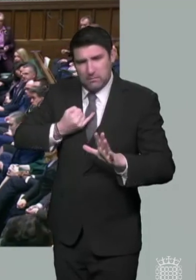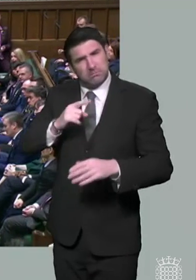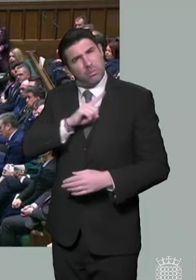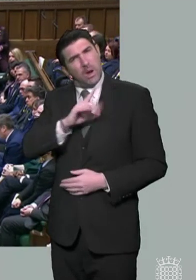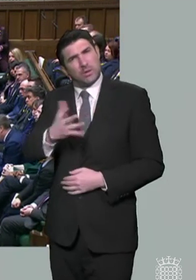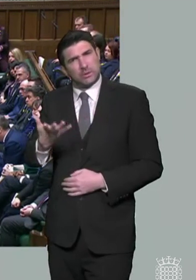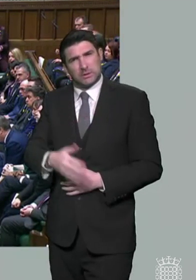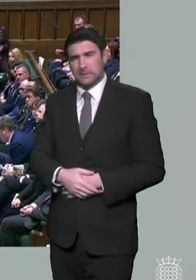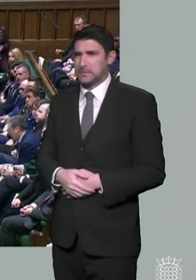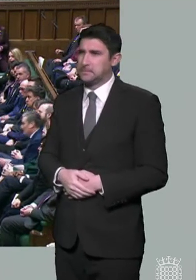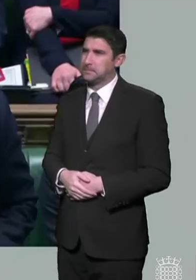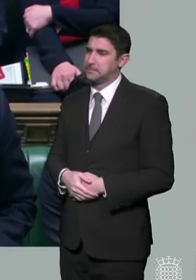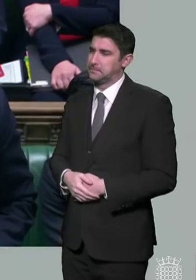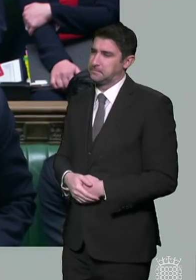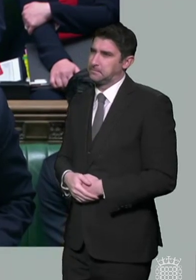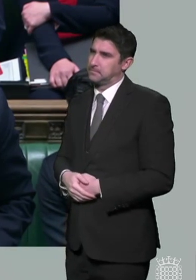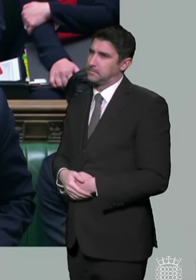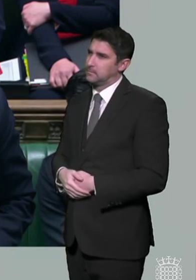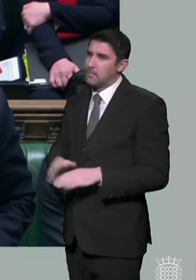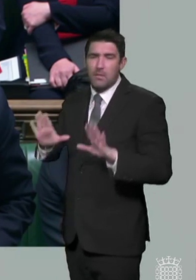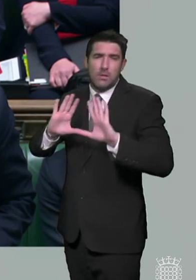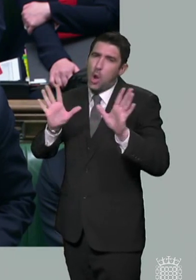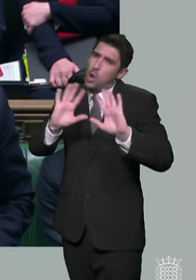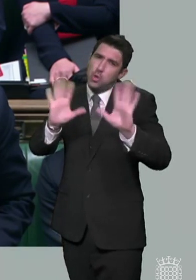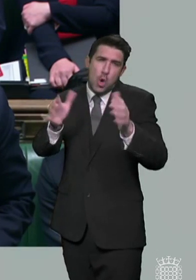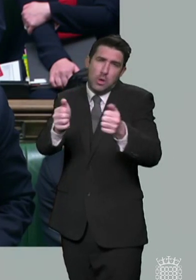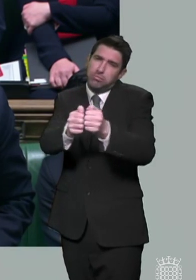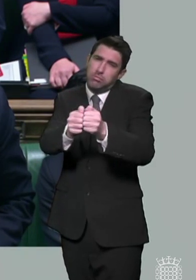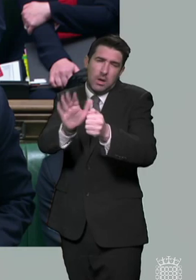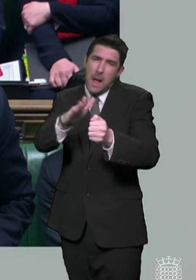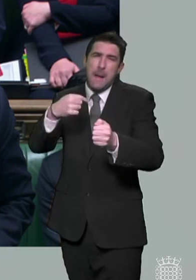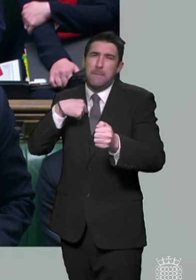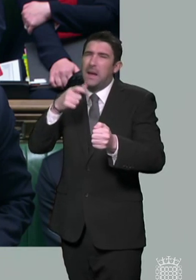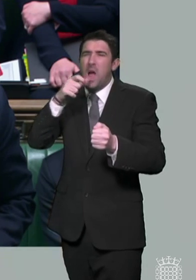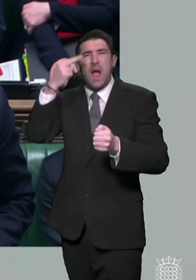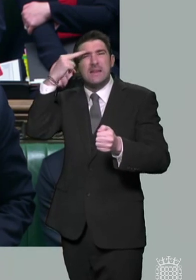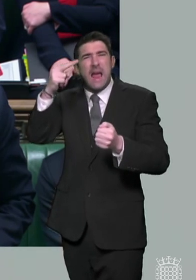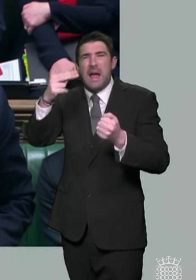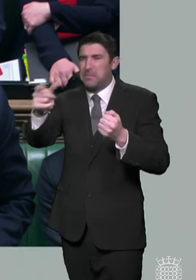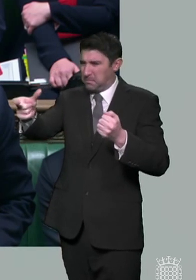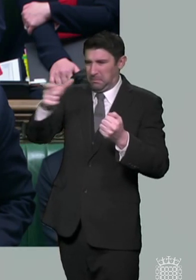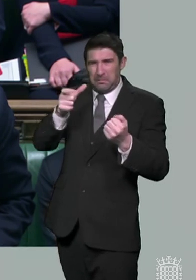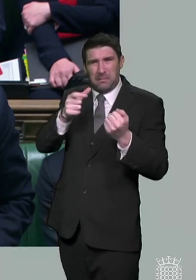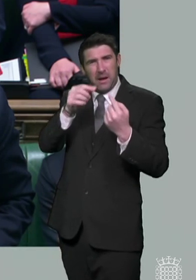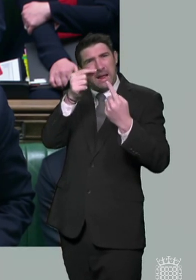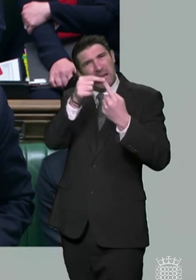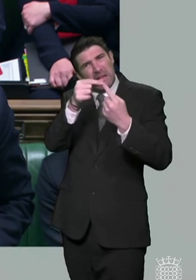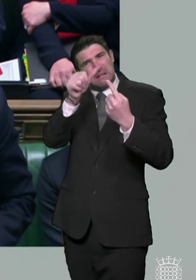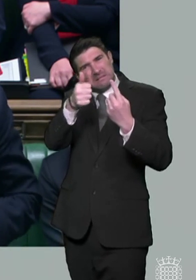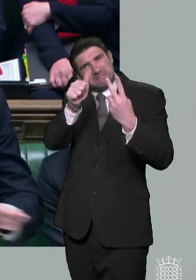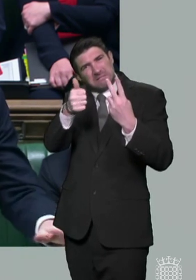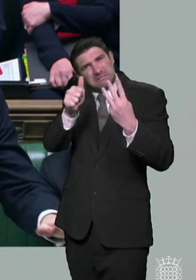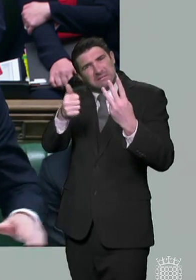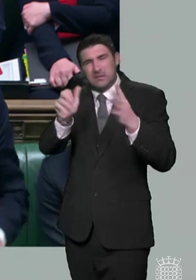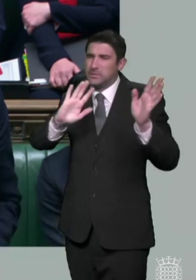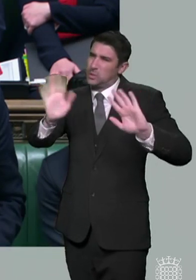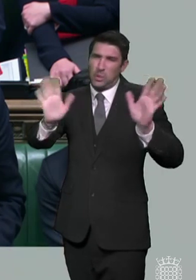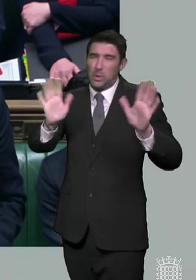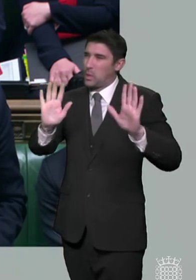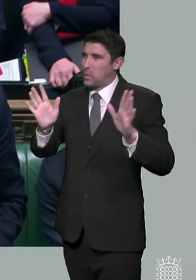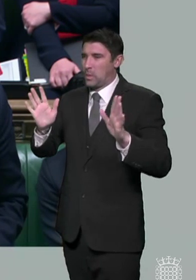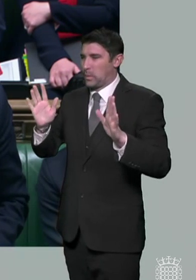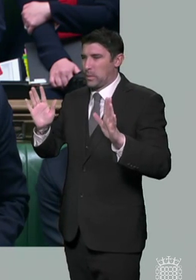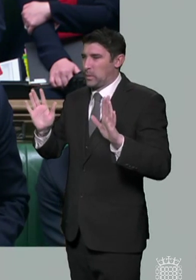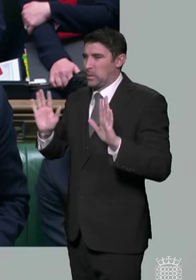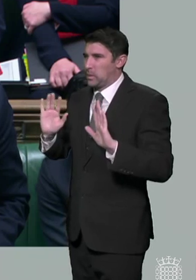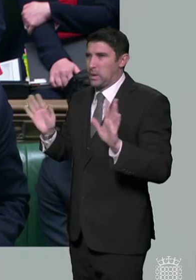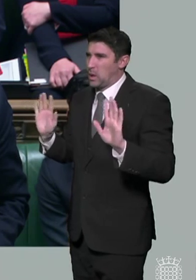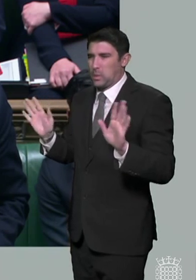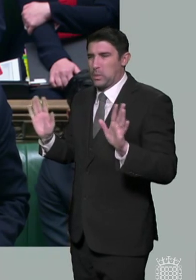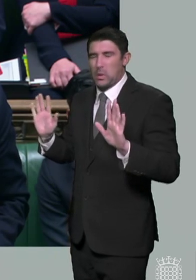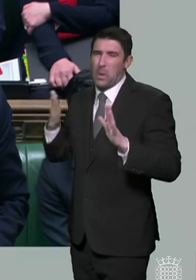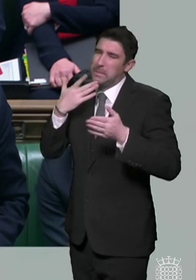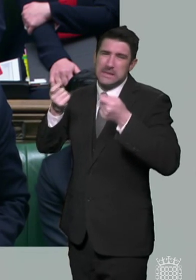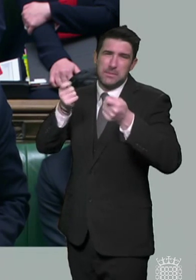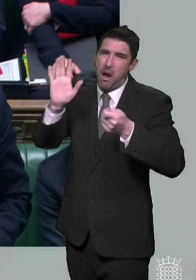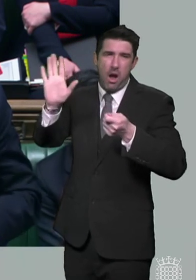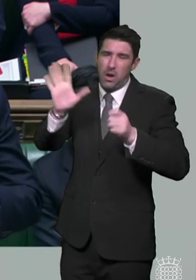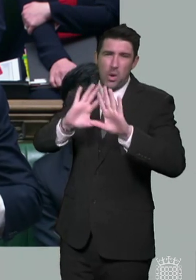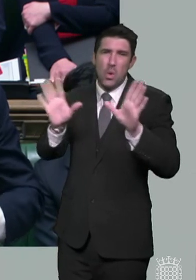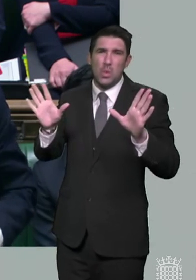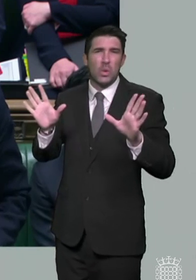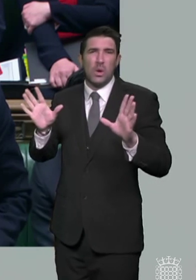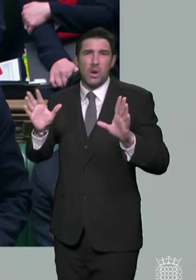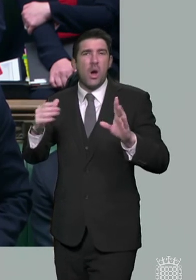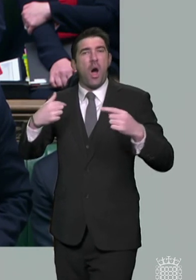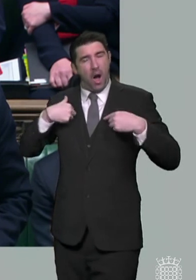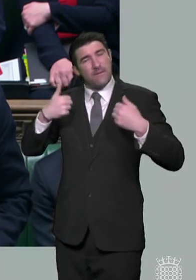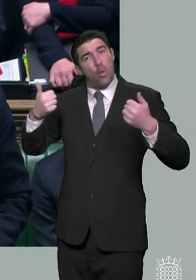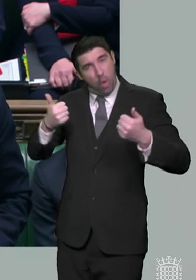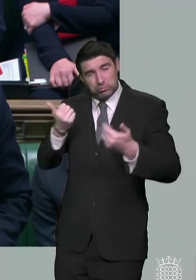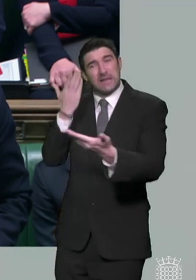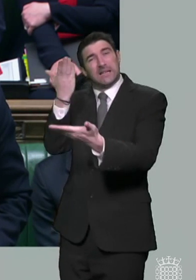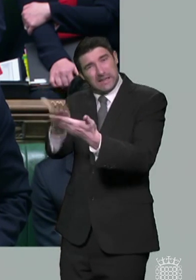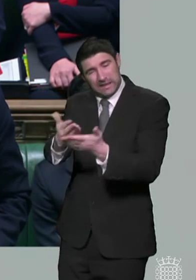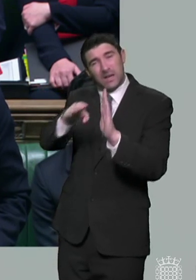It is not appropriate for me to comment on individual cases at this stage, but I stand by what I said in the House and what we put on the record.